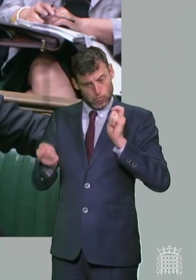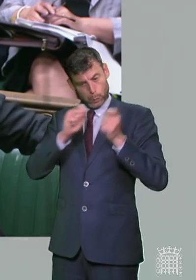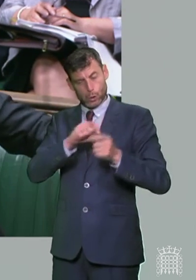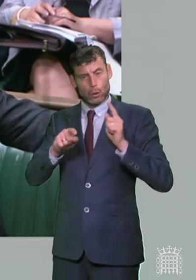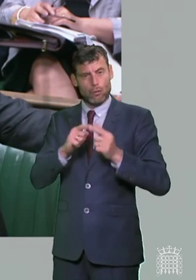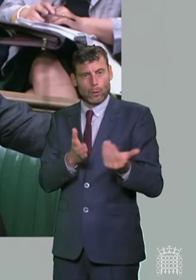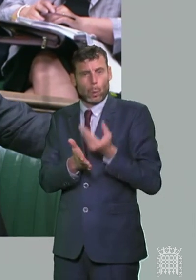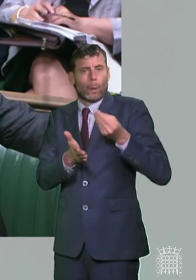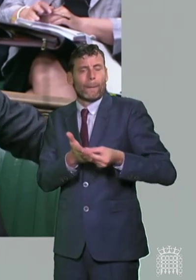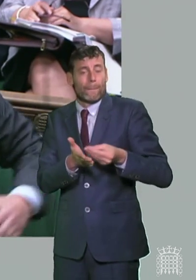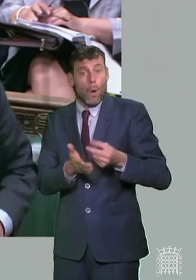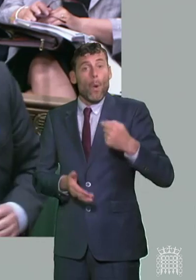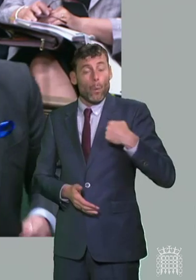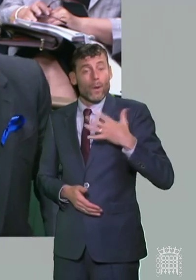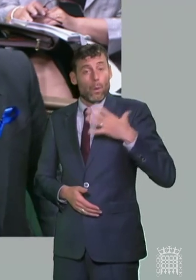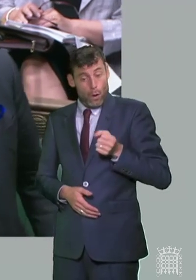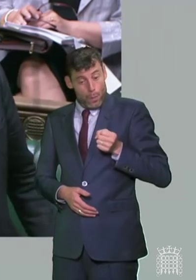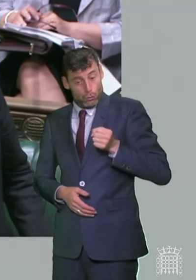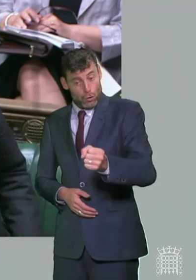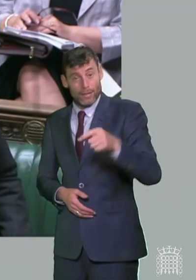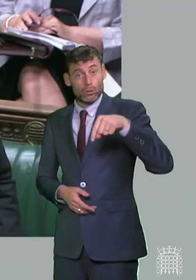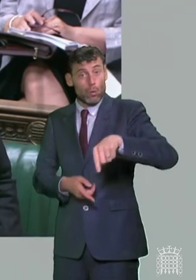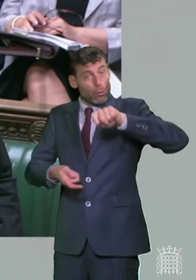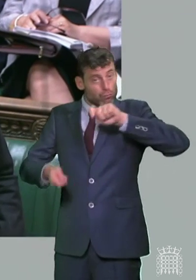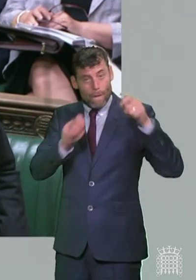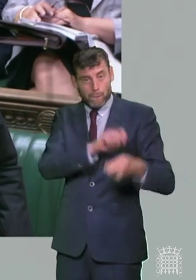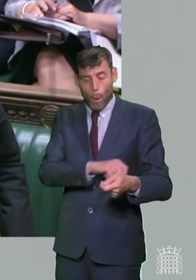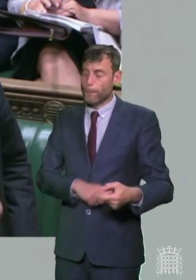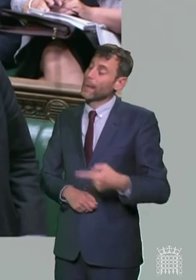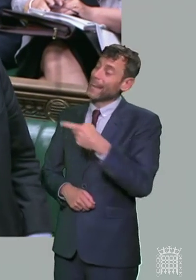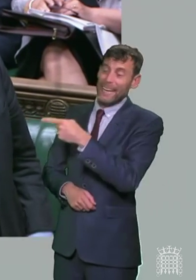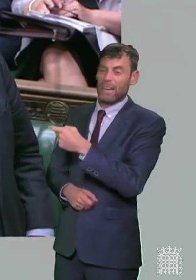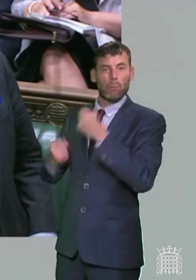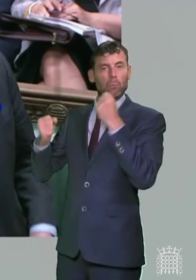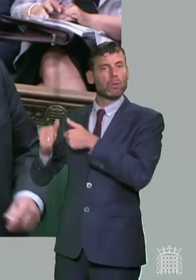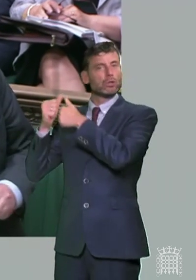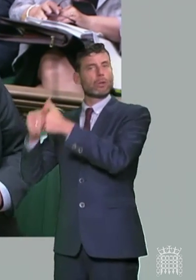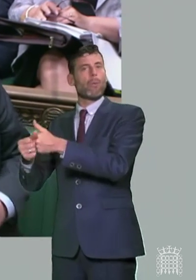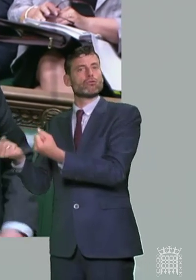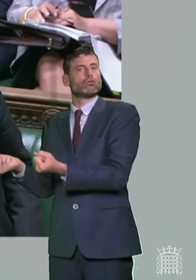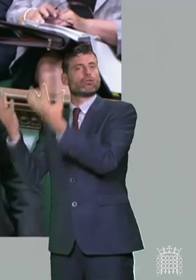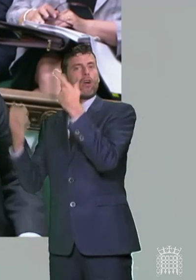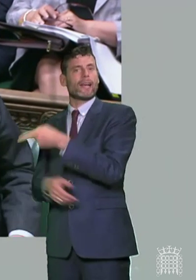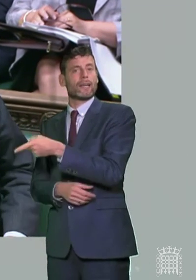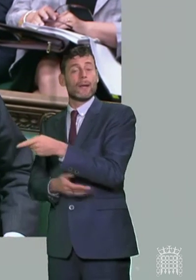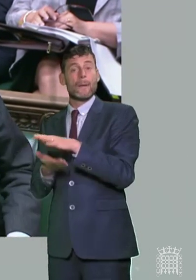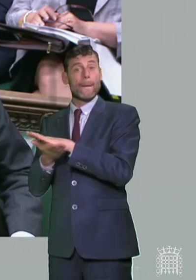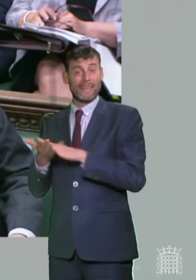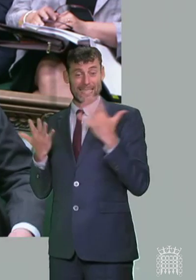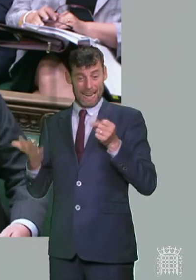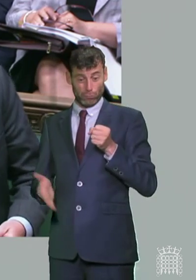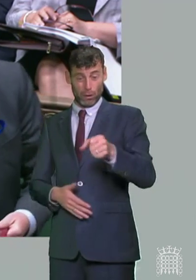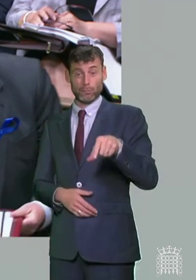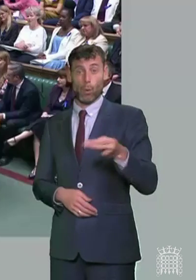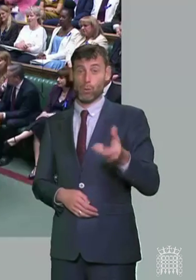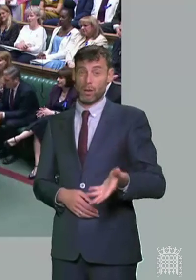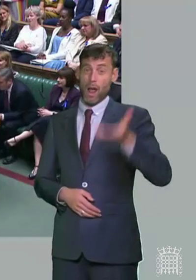That is what we are trying to do, but the right honourable and learned Gentleman is standing with the strikers and lifting the cost of transport for everybody.